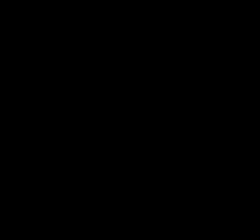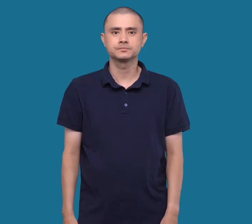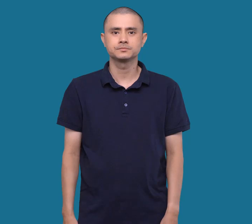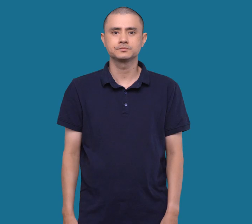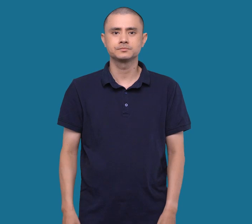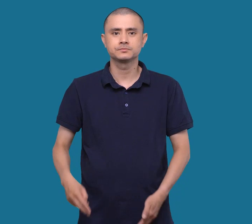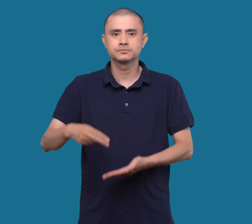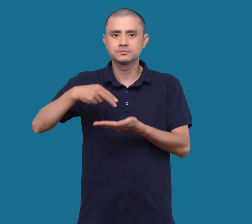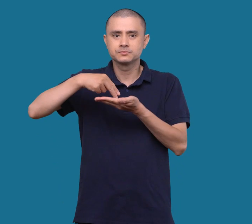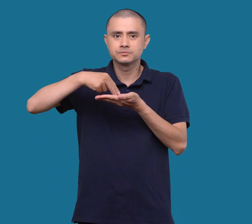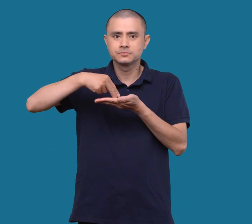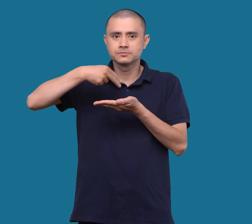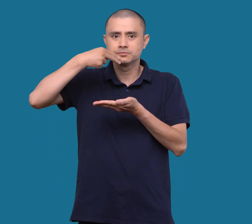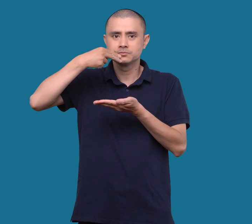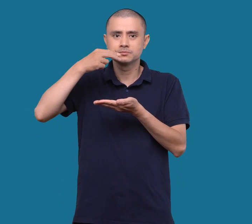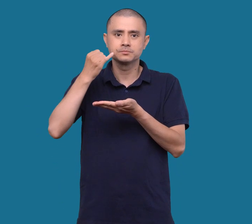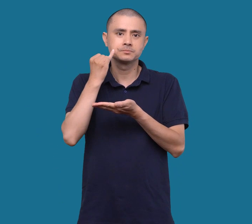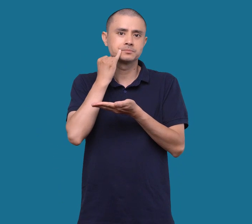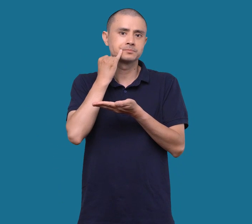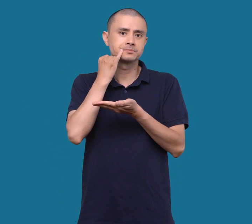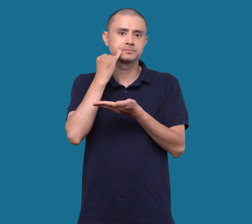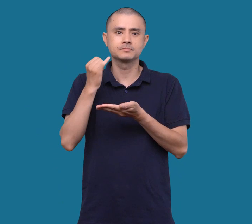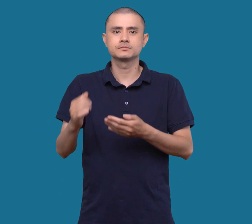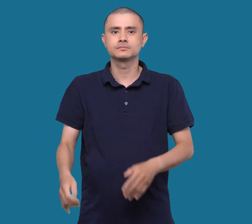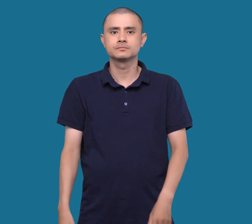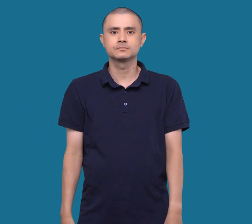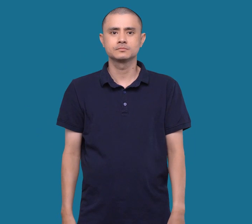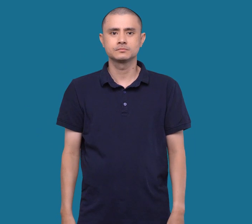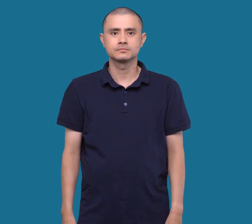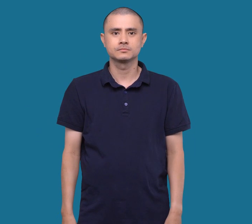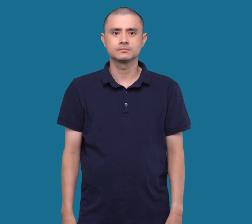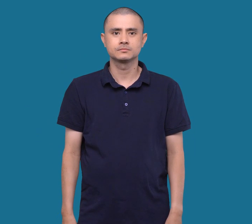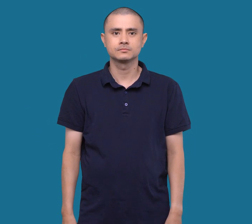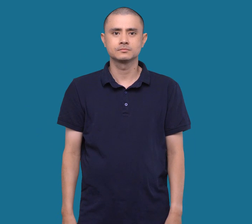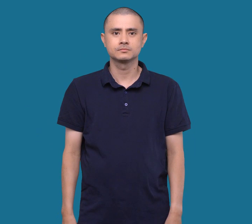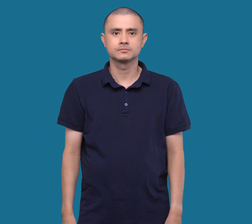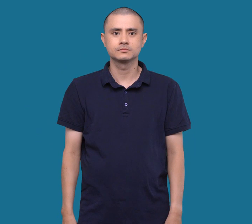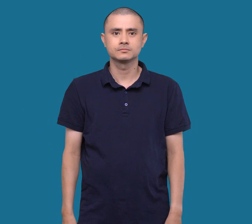bún mắm